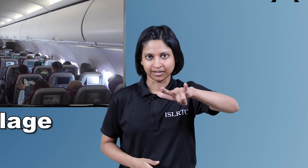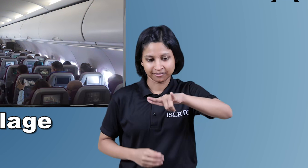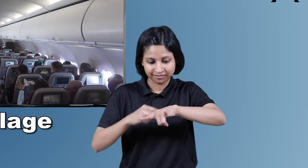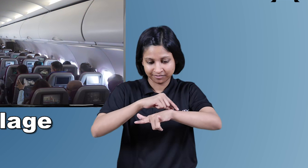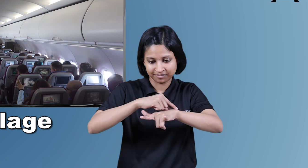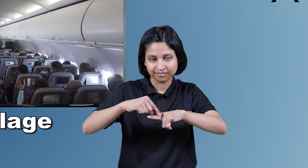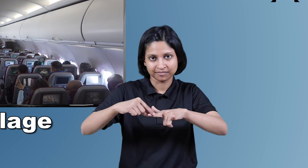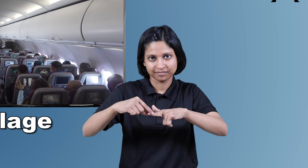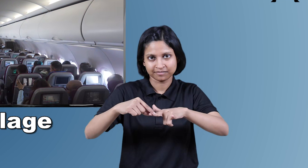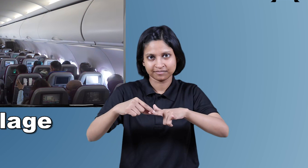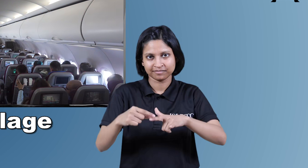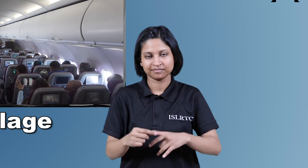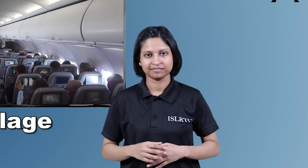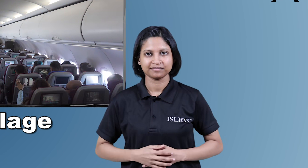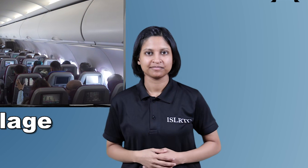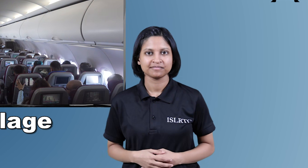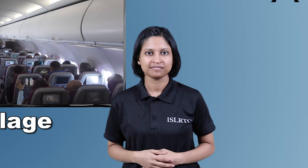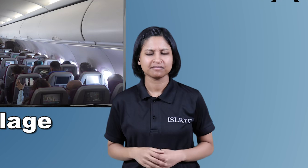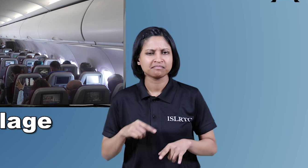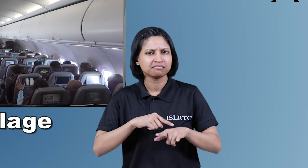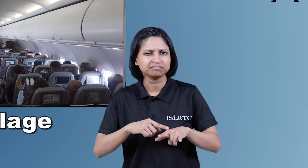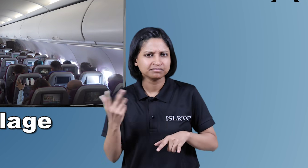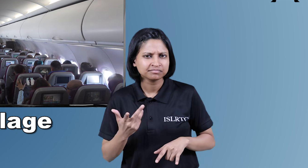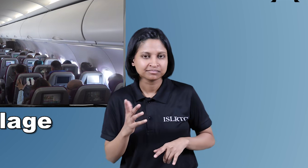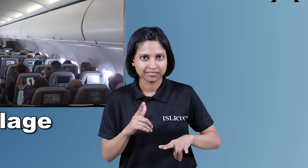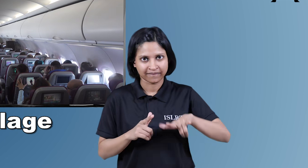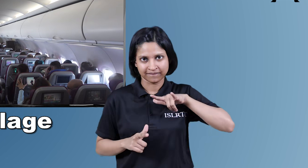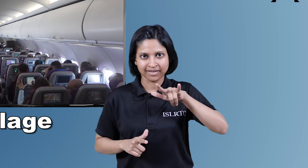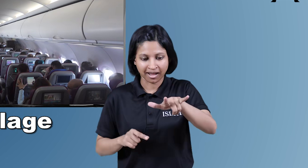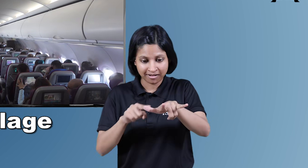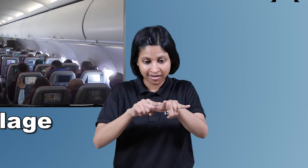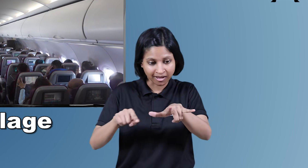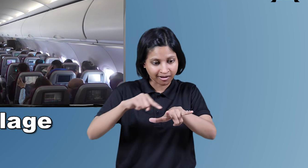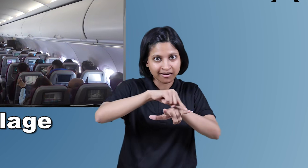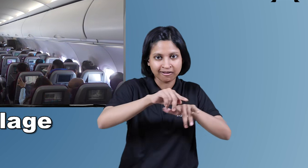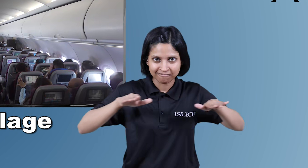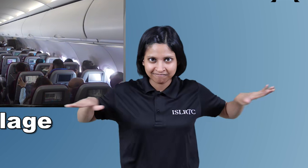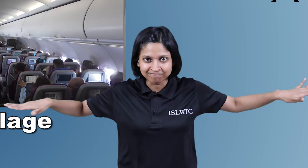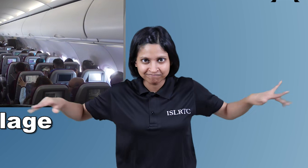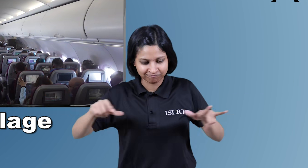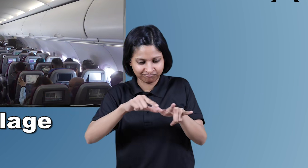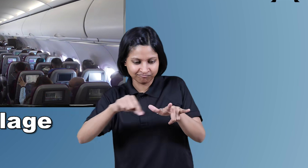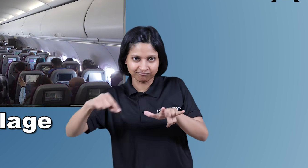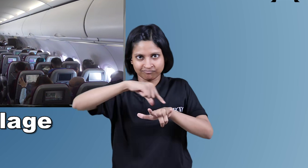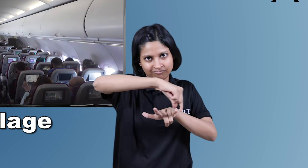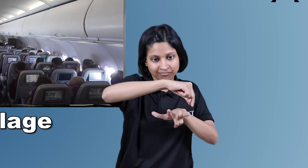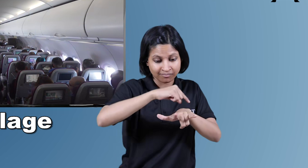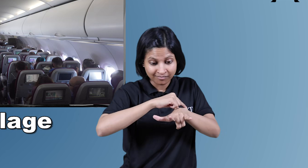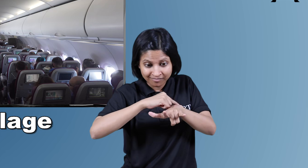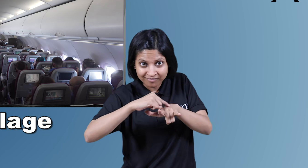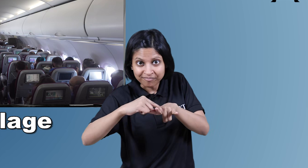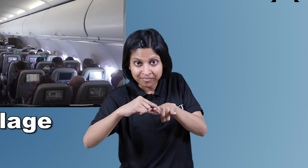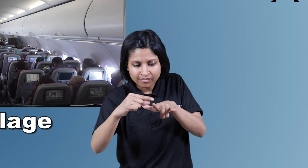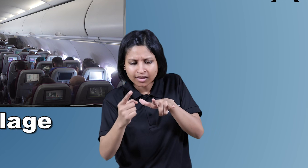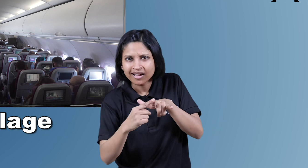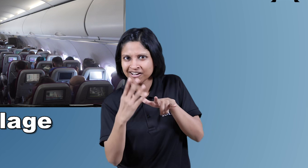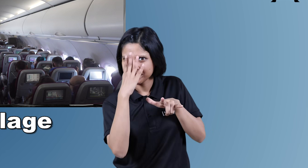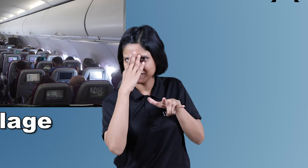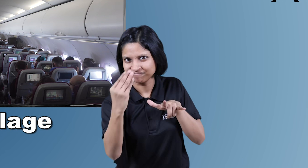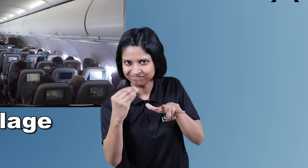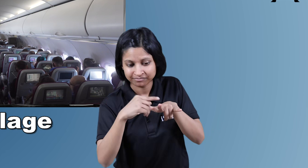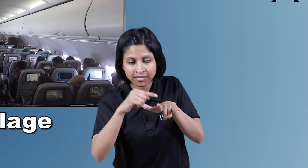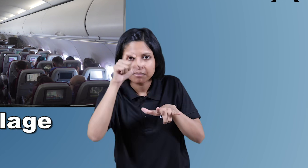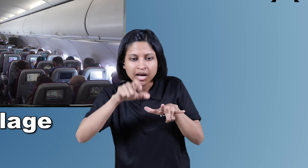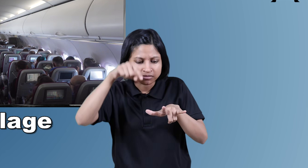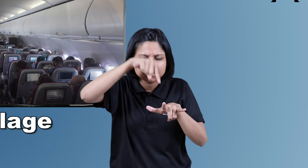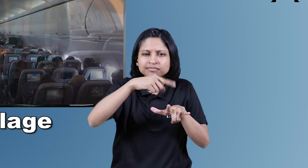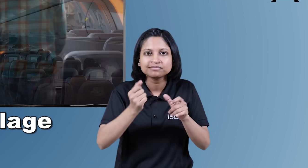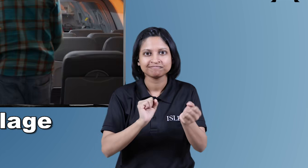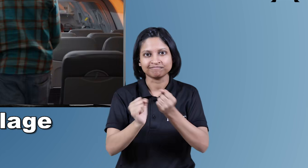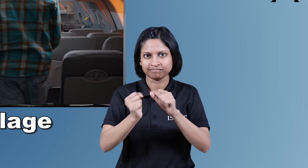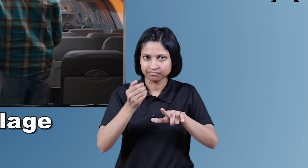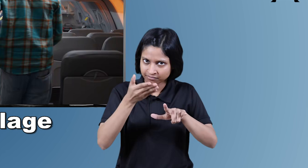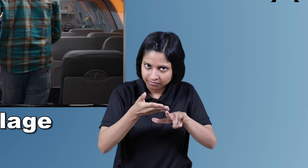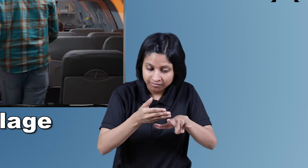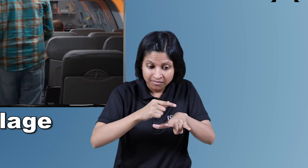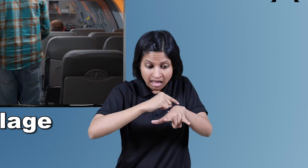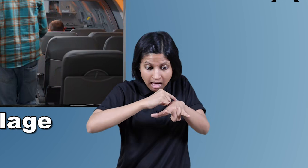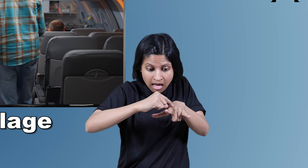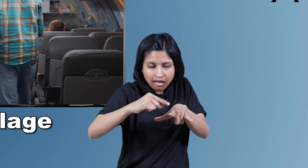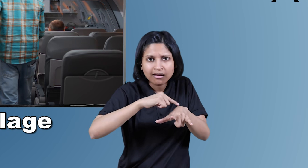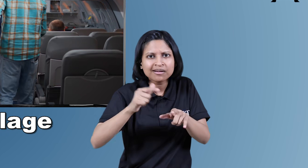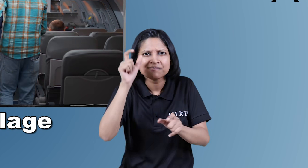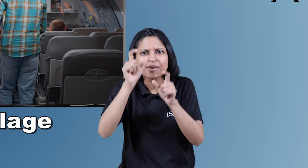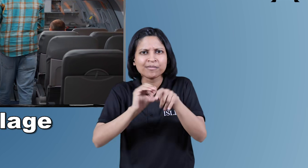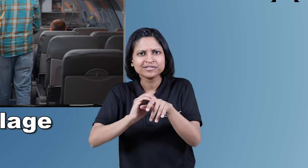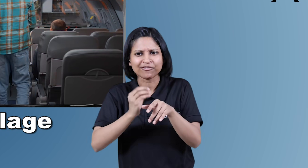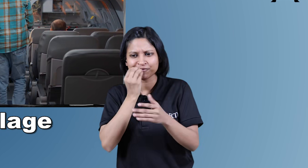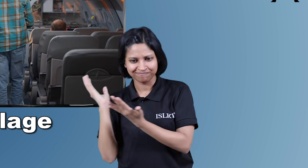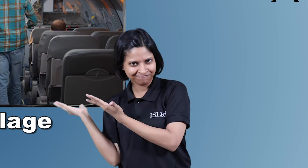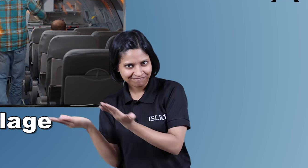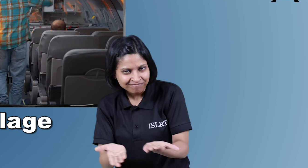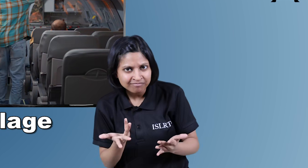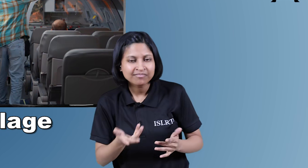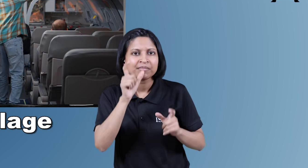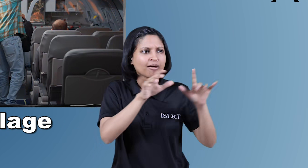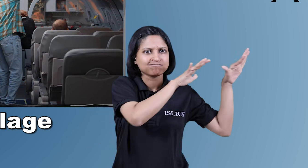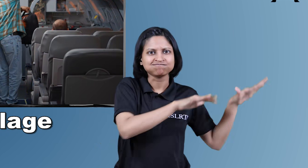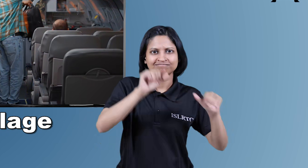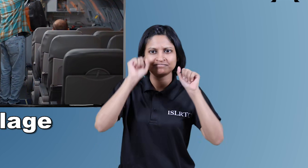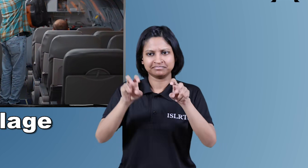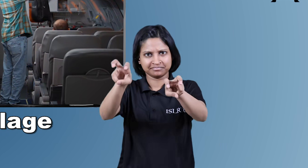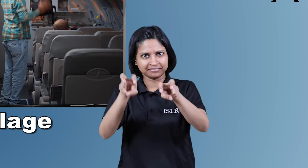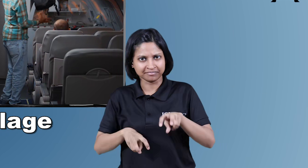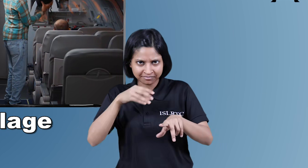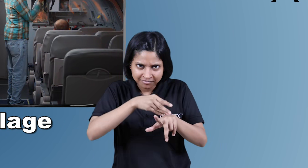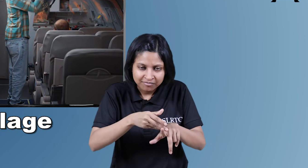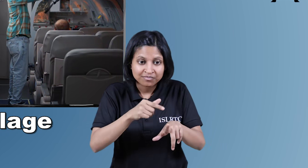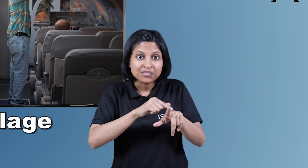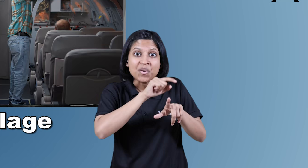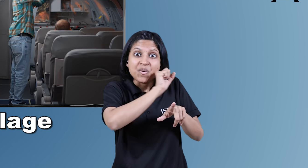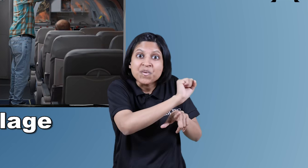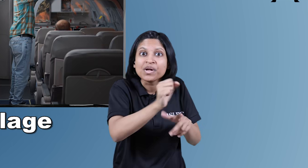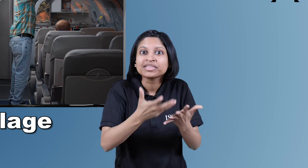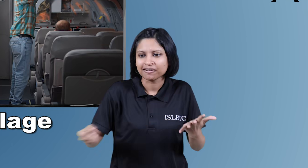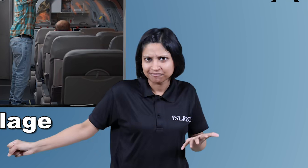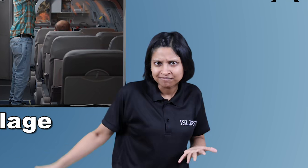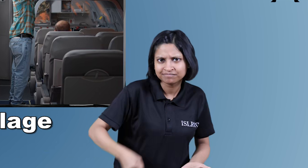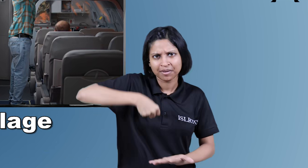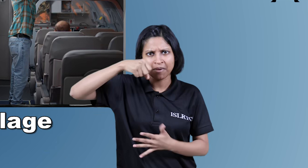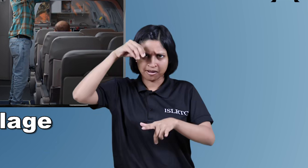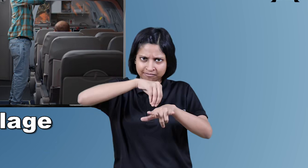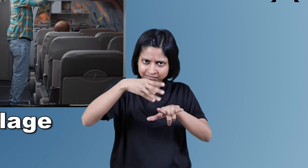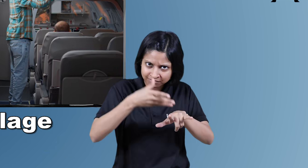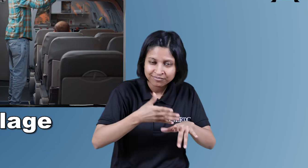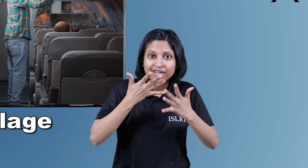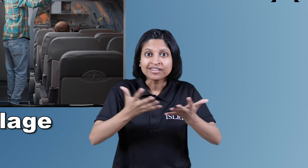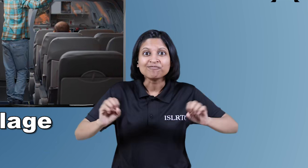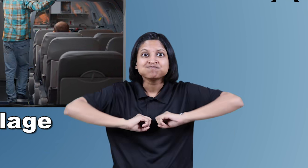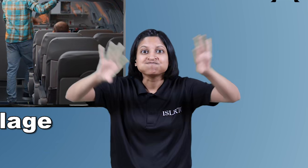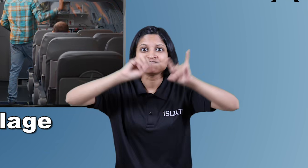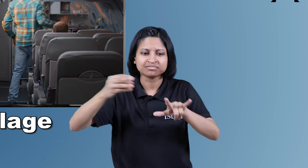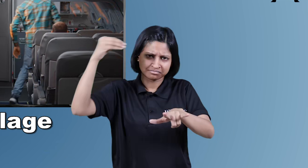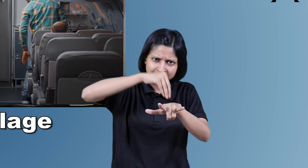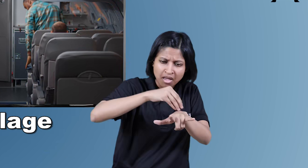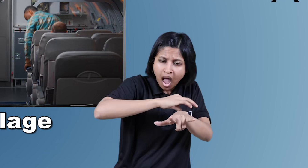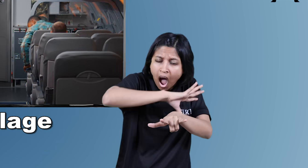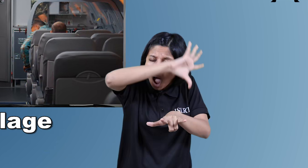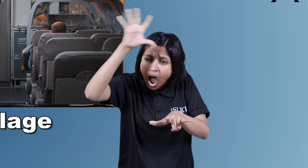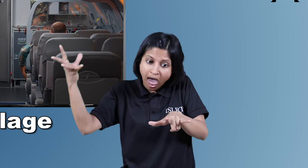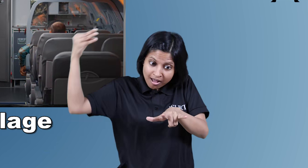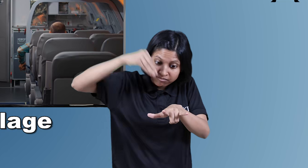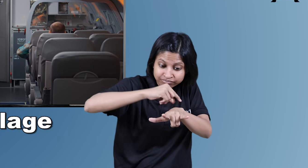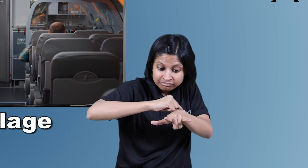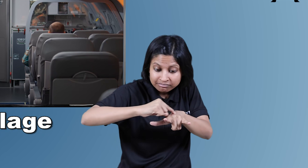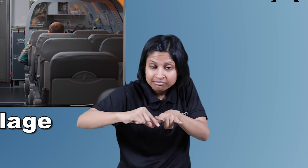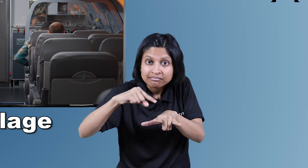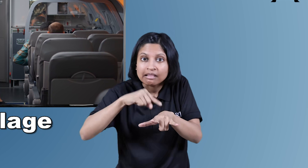Fuselage The main body of an aircraft, which houses the crew, luggage and cargo.